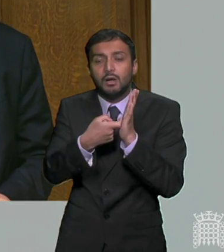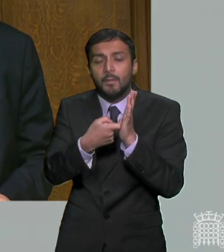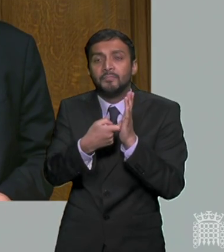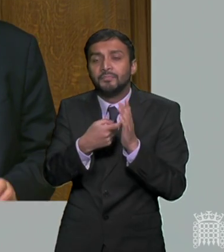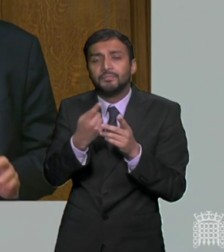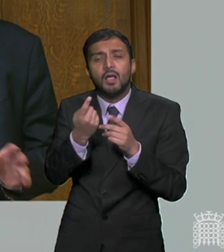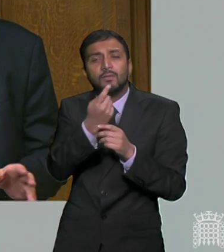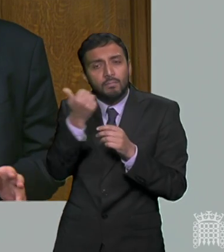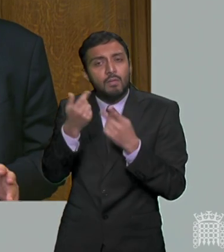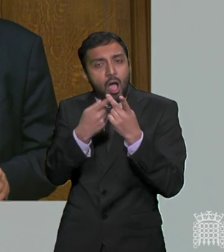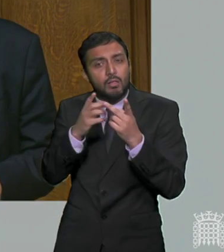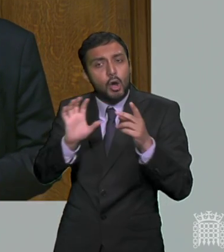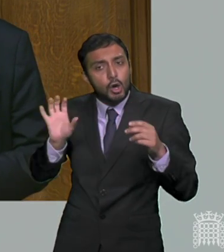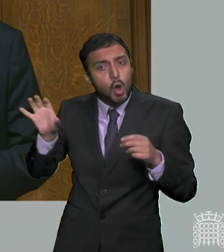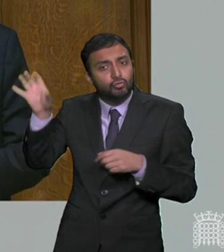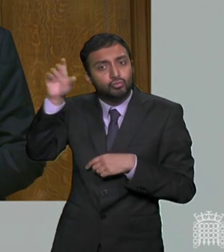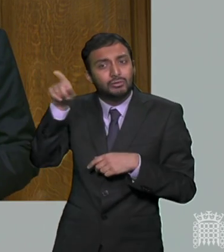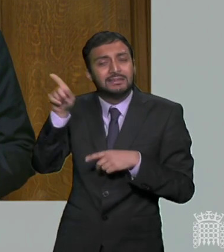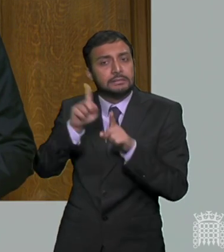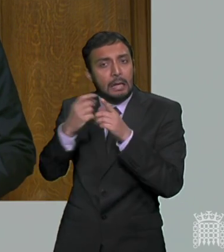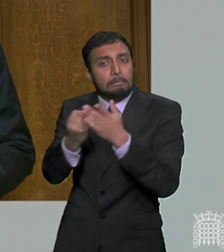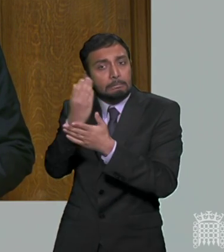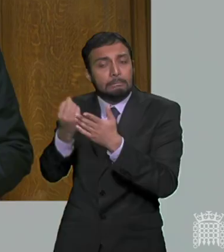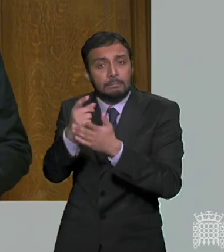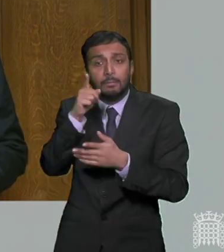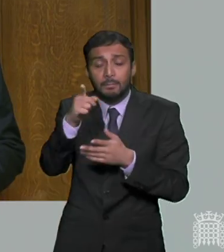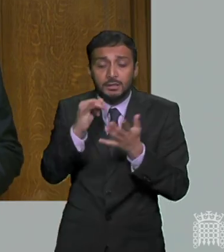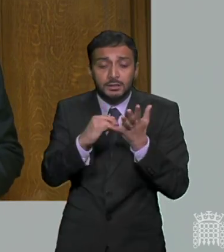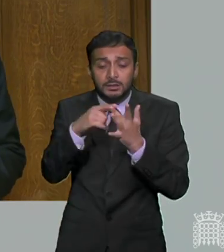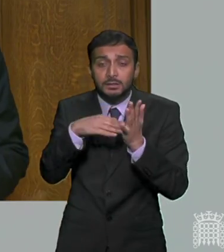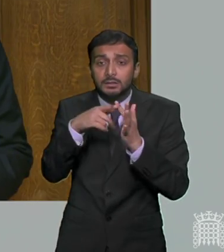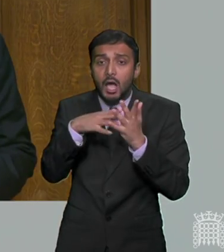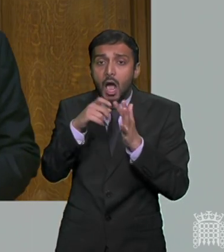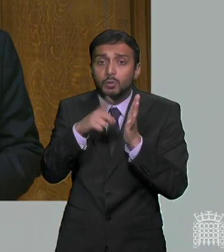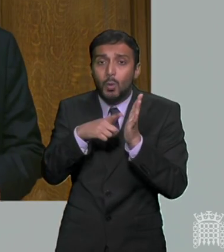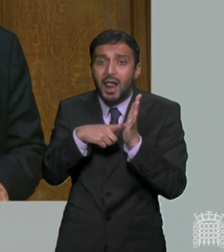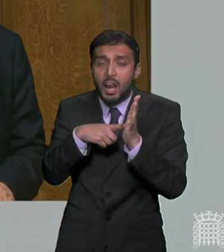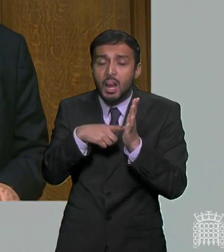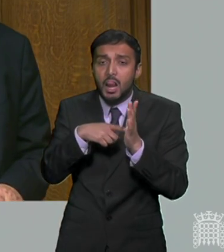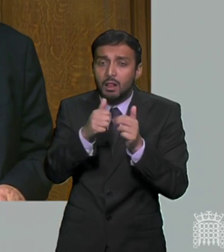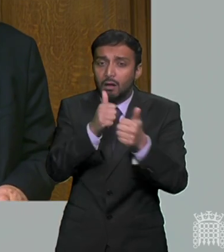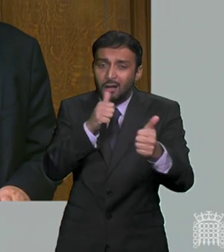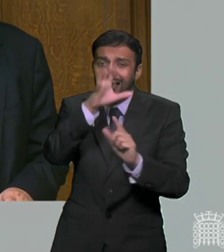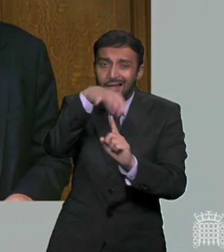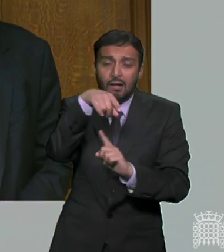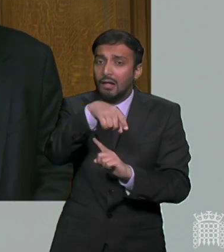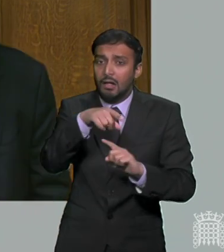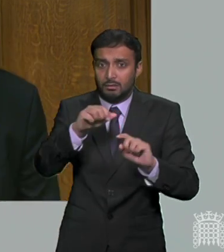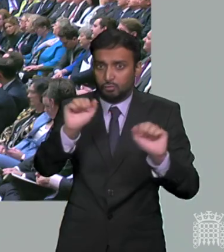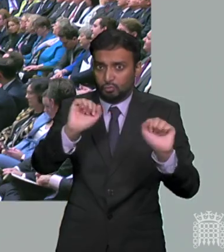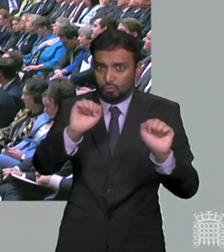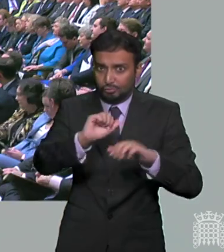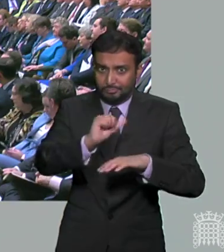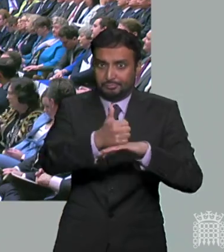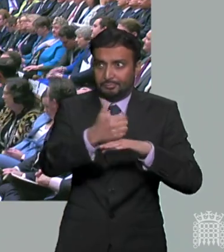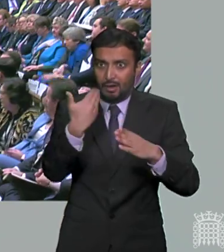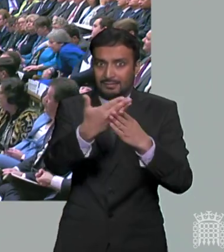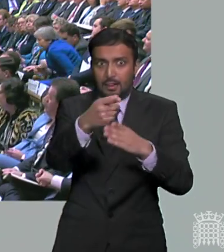As Sizewell will not be running until 2031 at the earliest, should we not be doing the same?